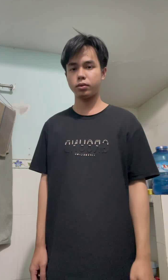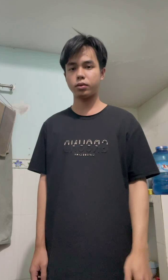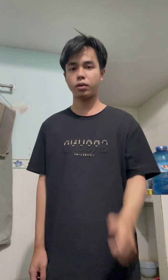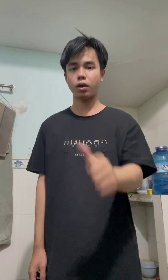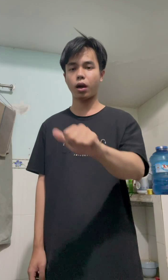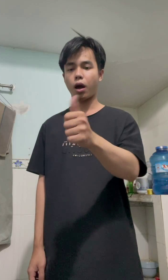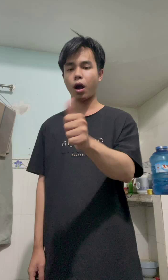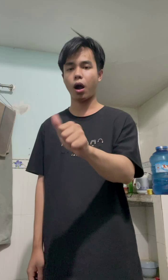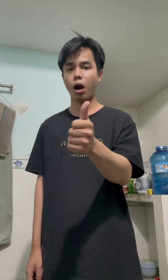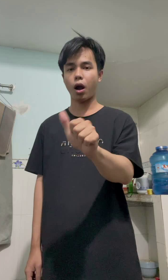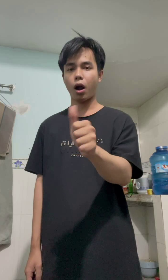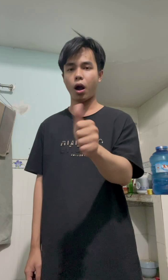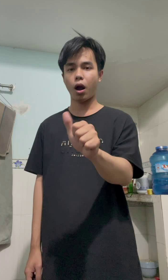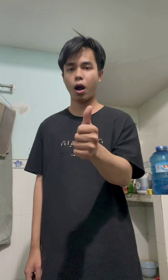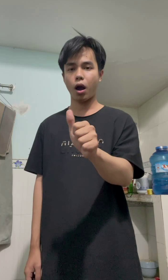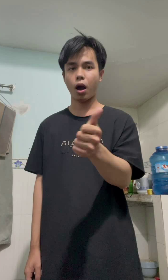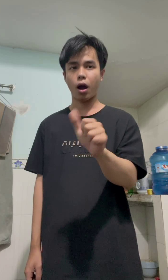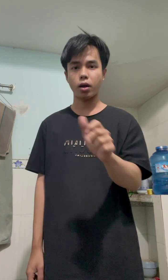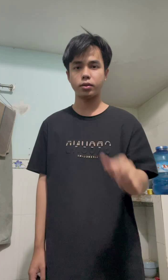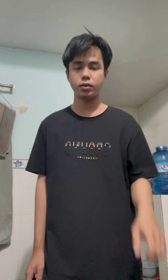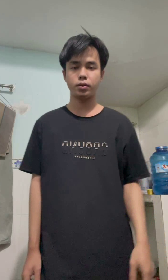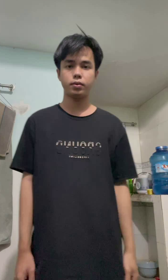ai